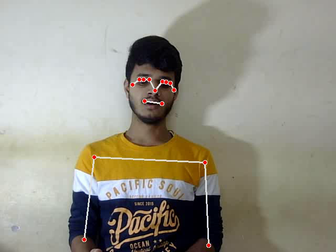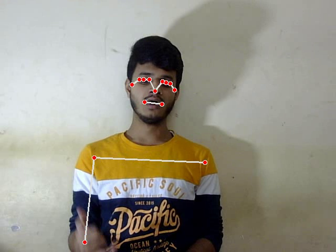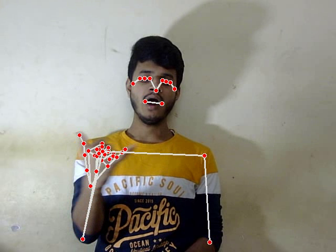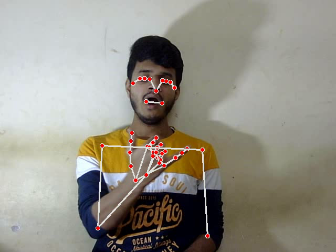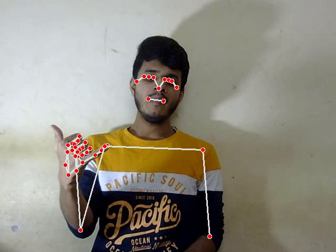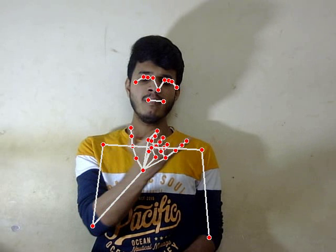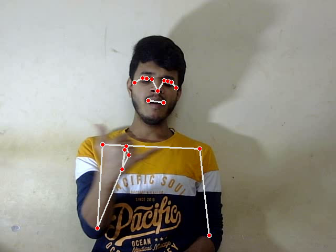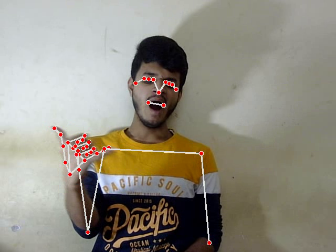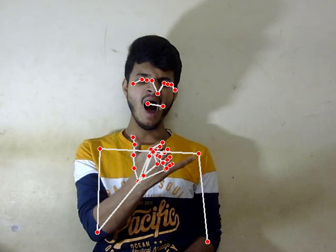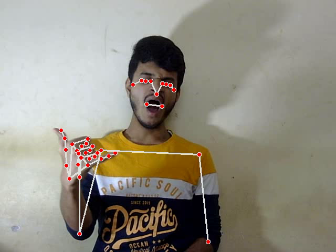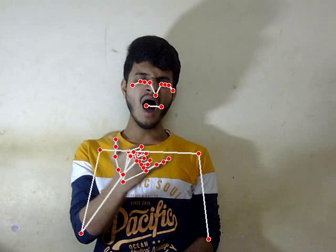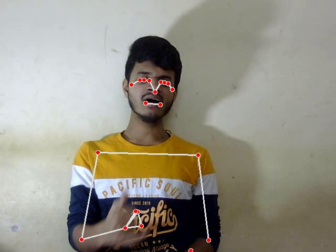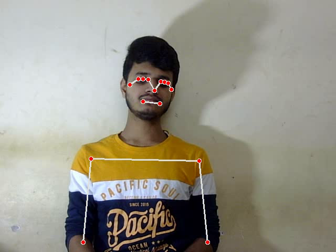same